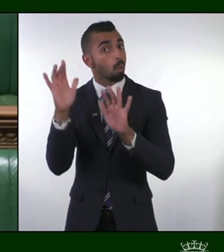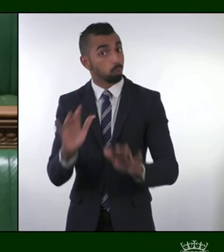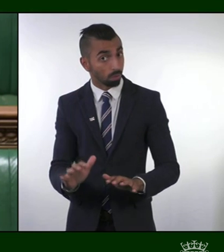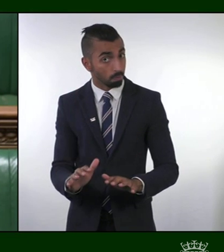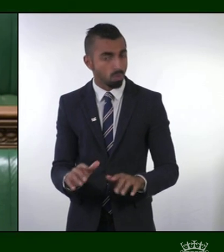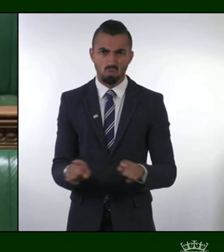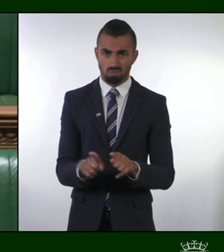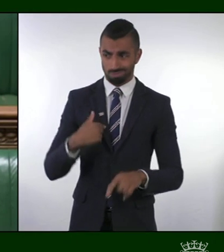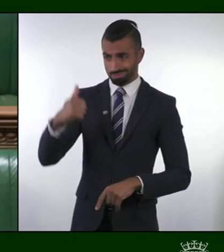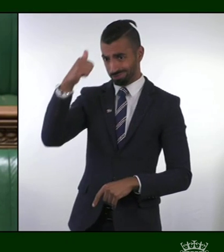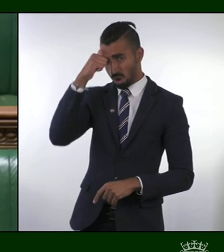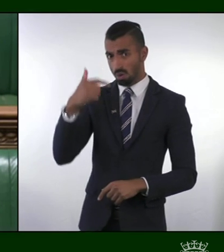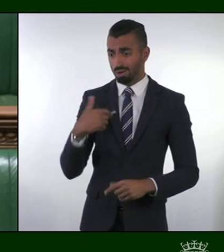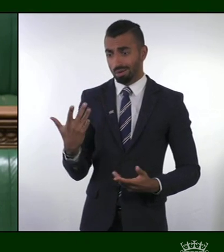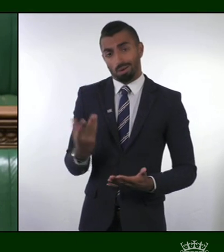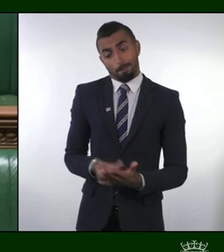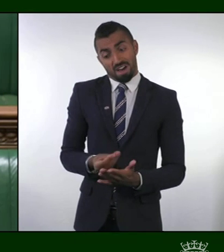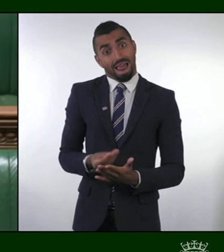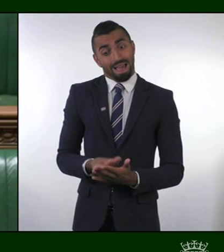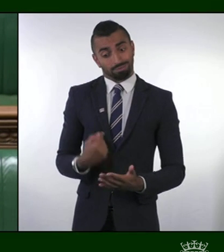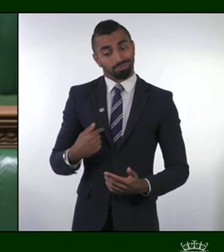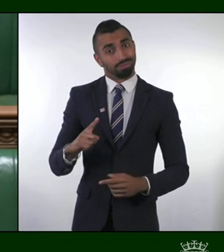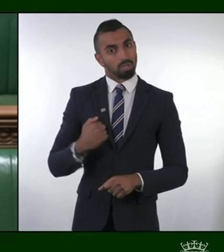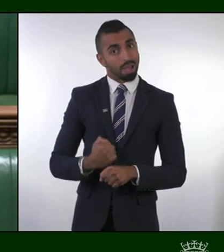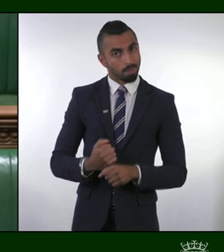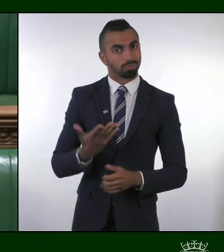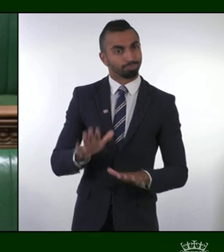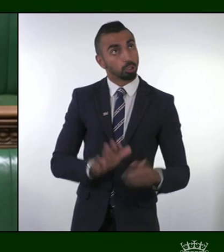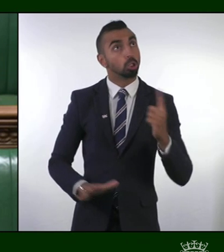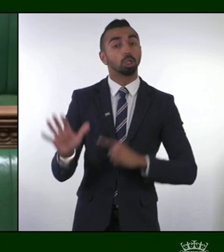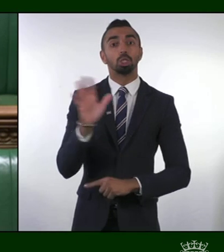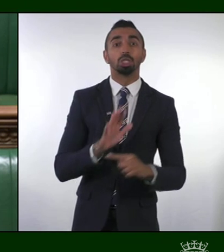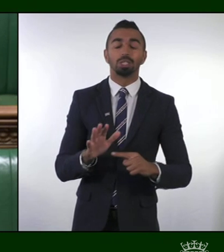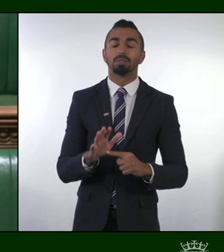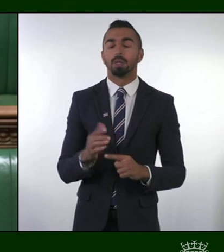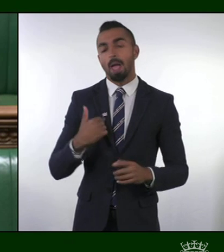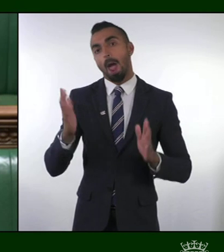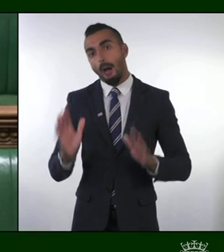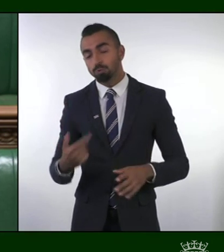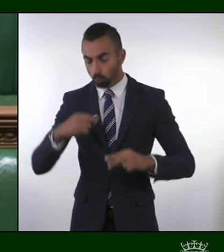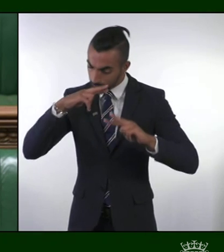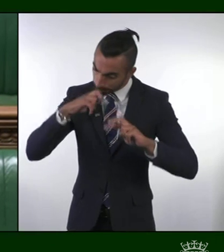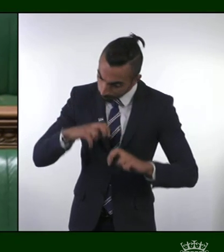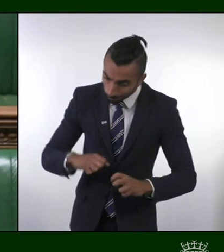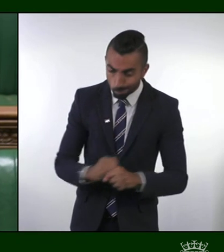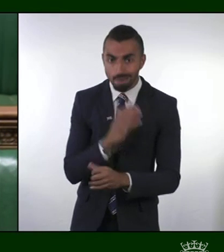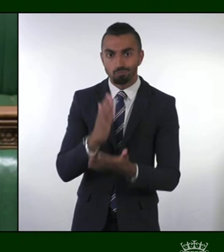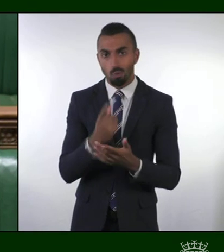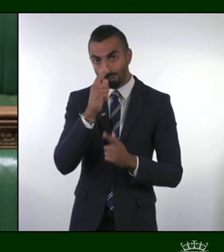Over the medium term, we must, and we will, put our public finances back on a sustainable footing.